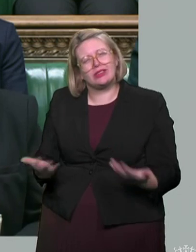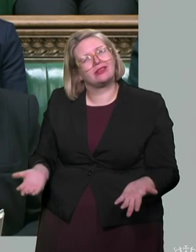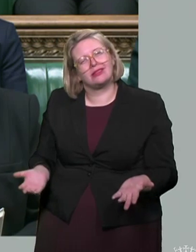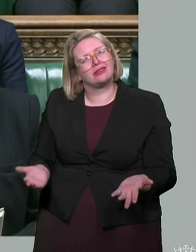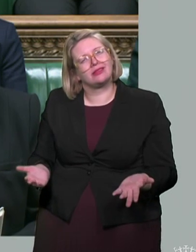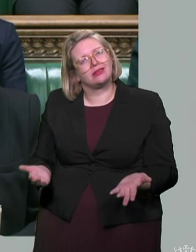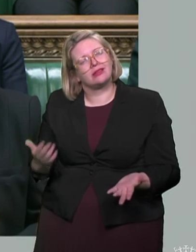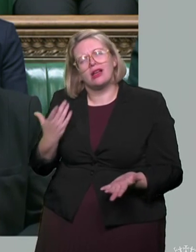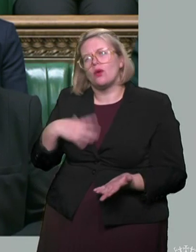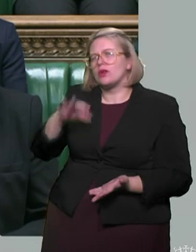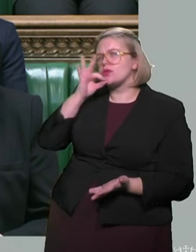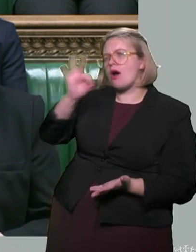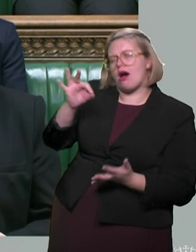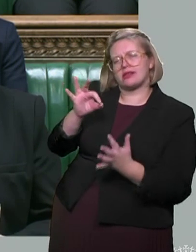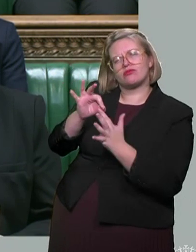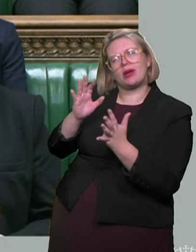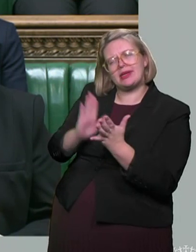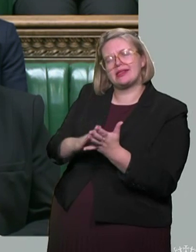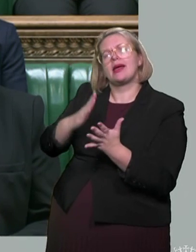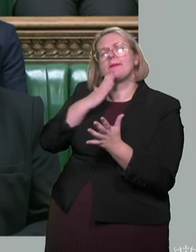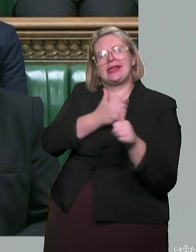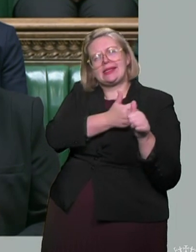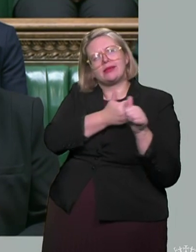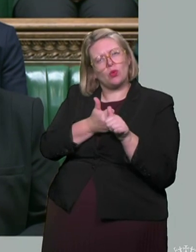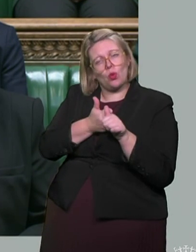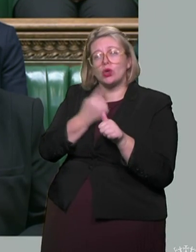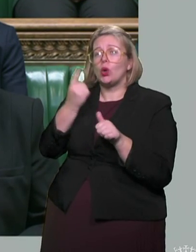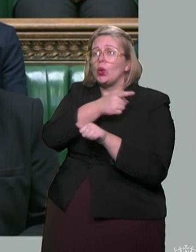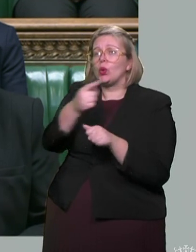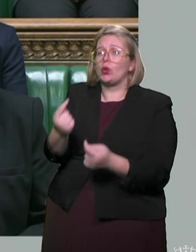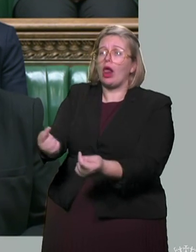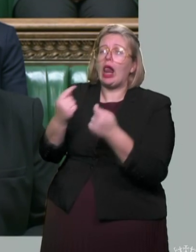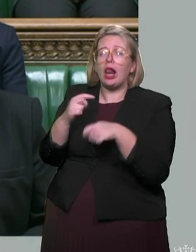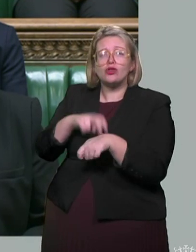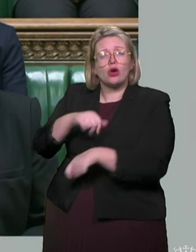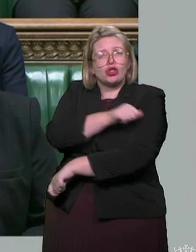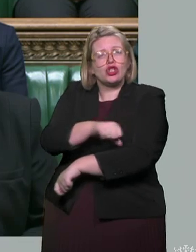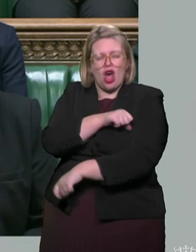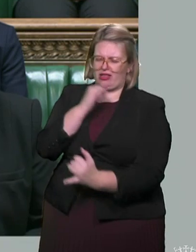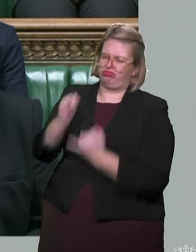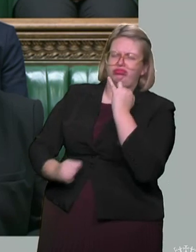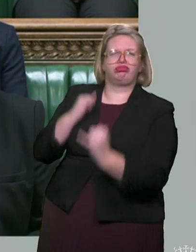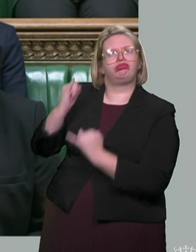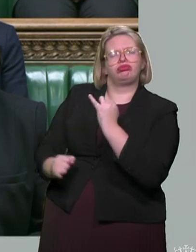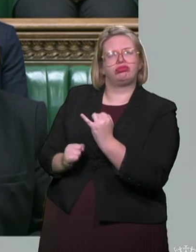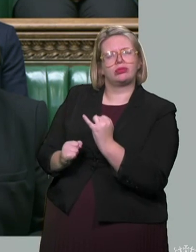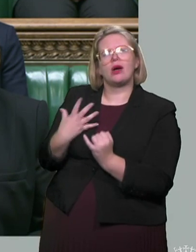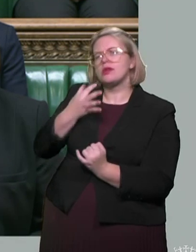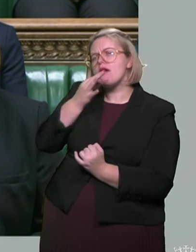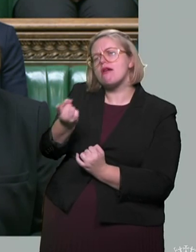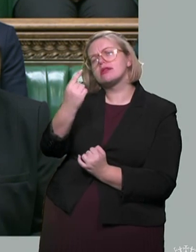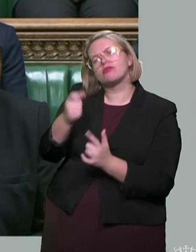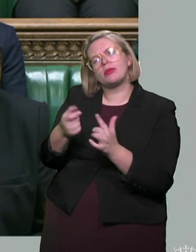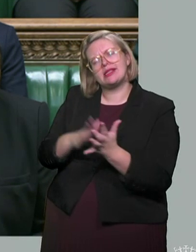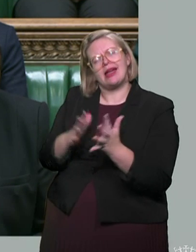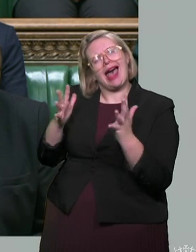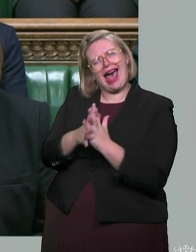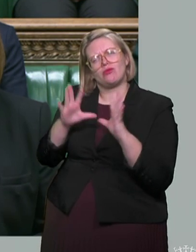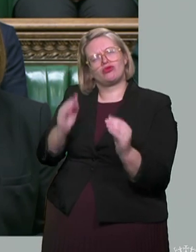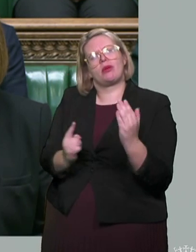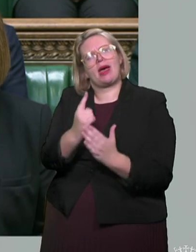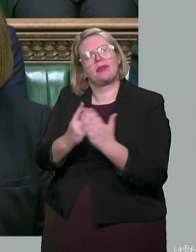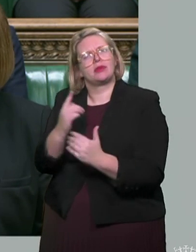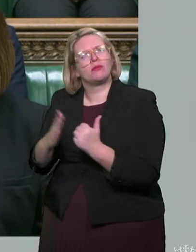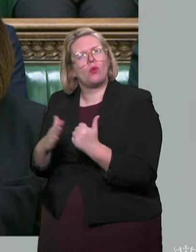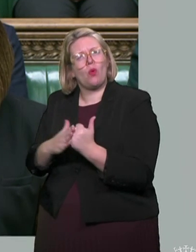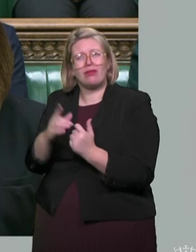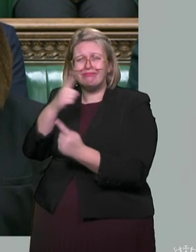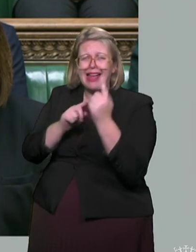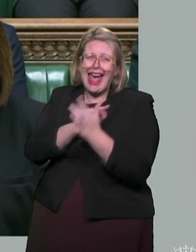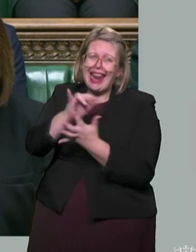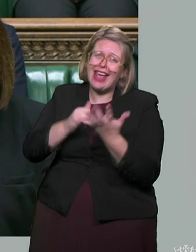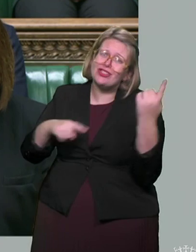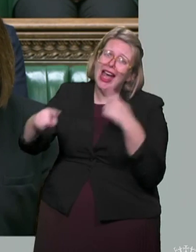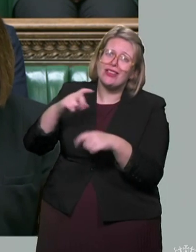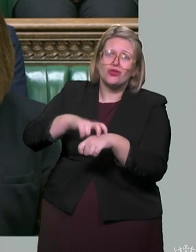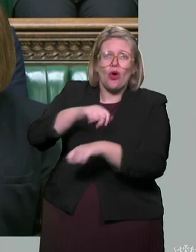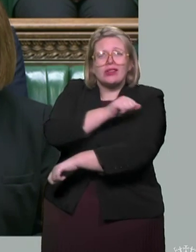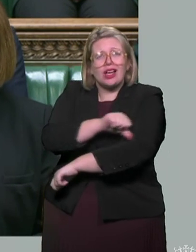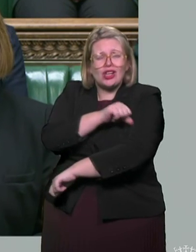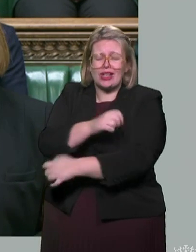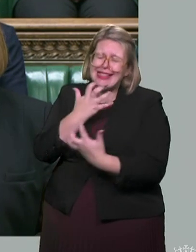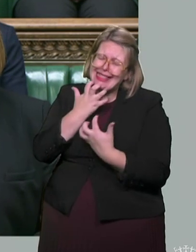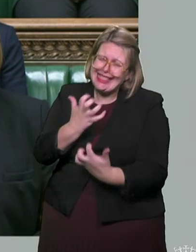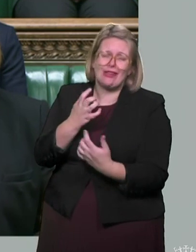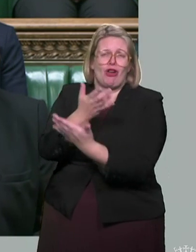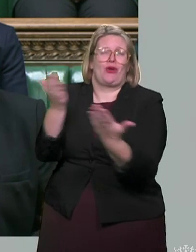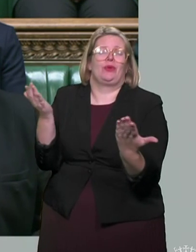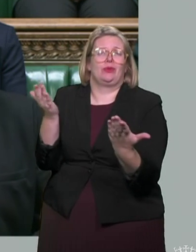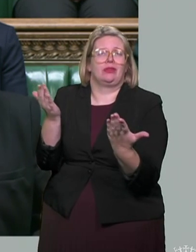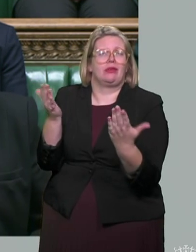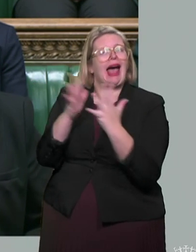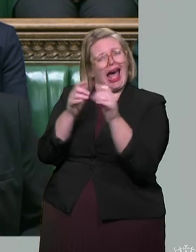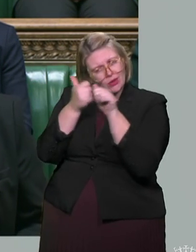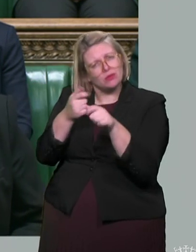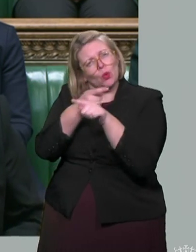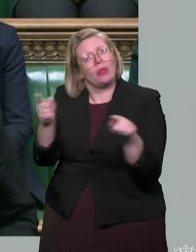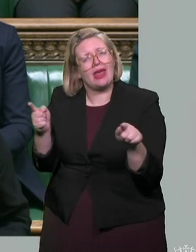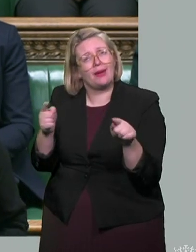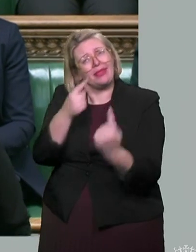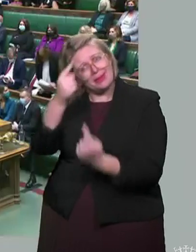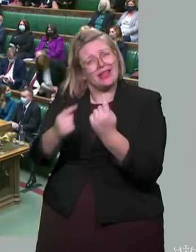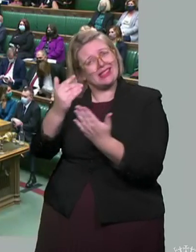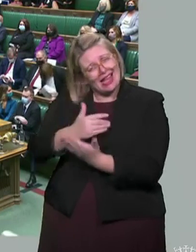Will the Prime Minister join me in condemning those abhorrent attacks and say what immediate steps he will take to better protect our NHS heroes as they go about their work, treating patients and saving lives?